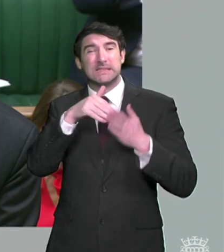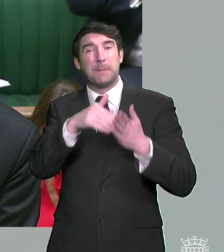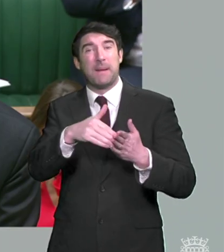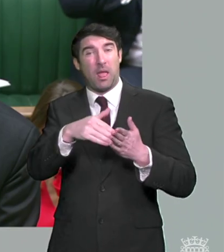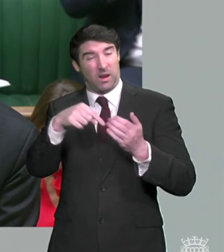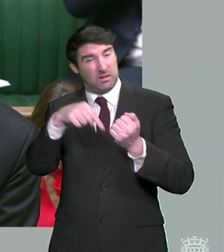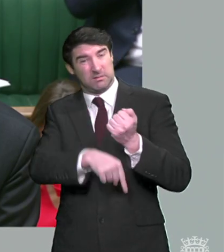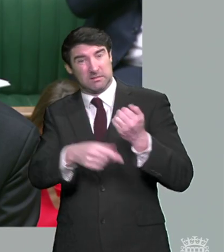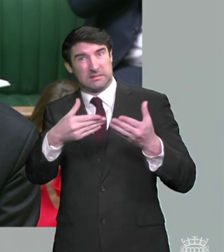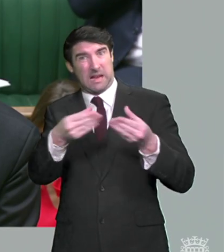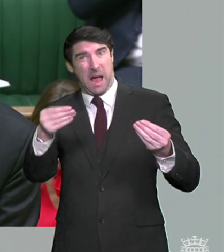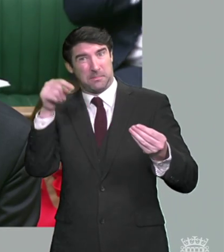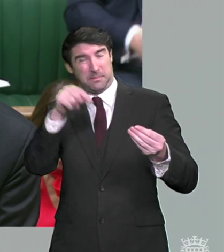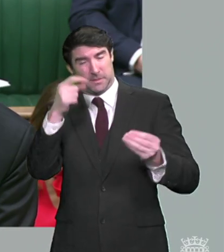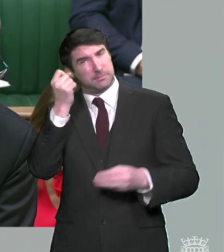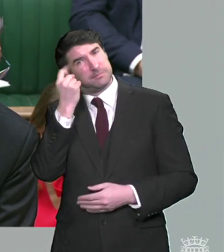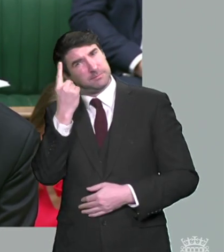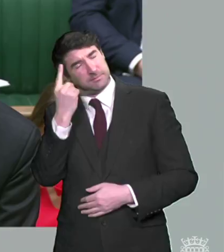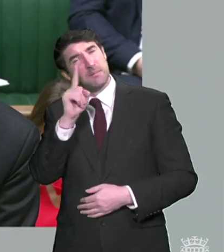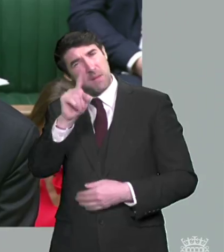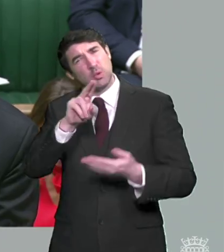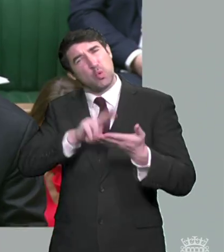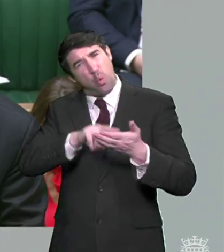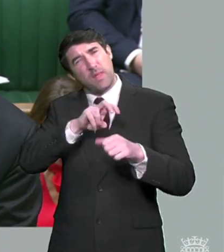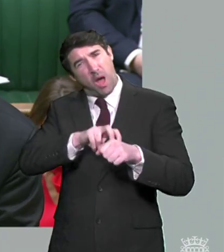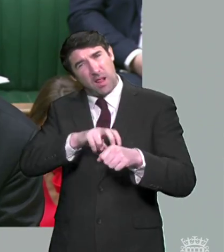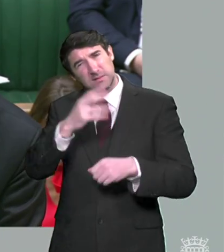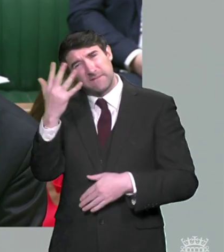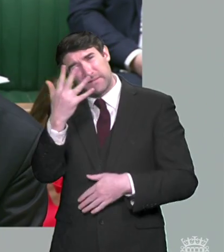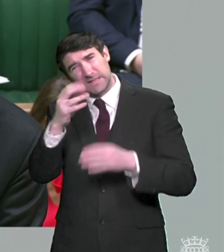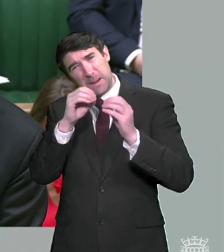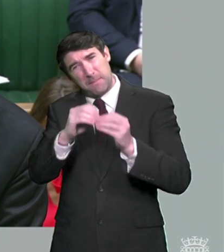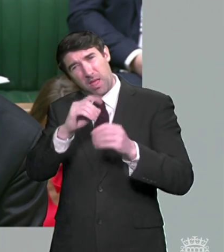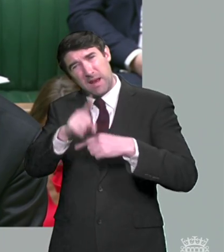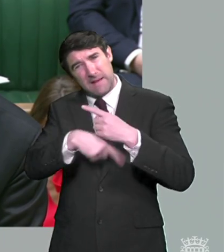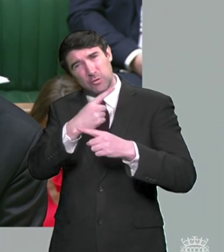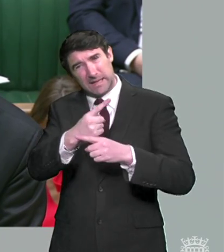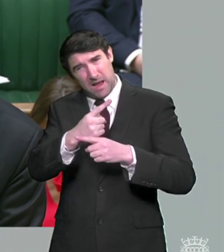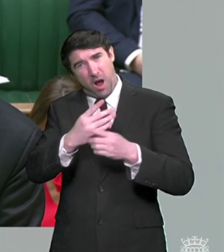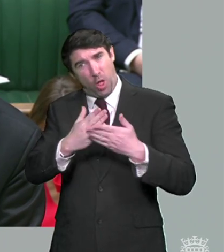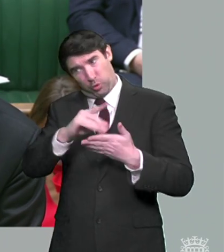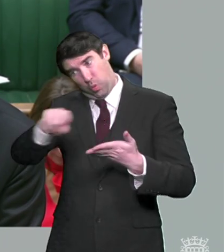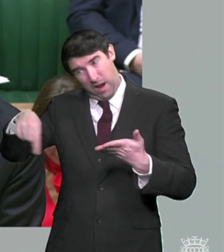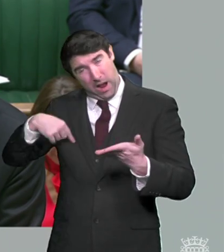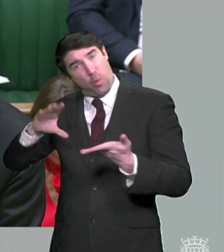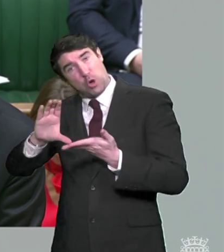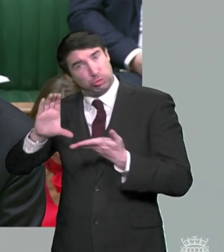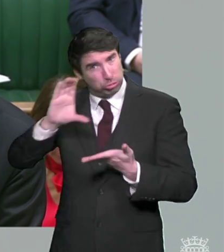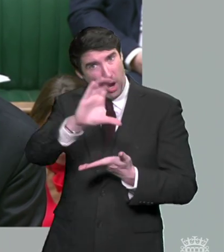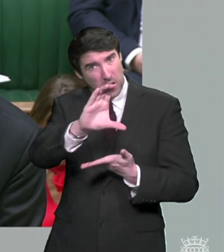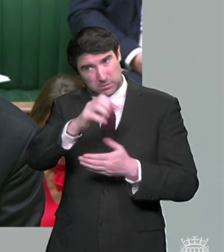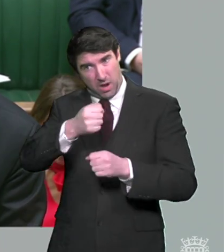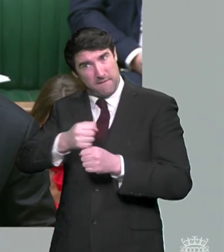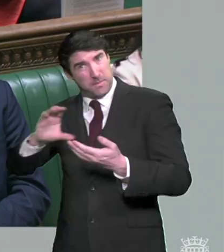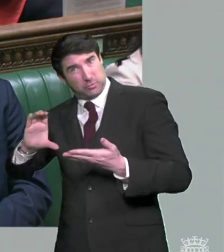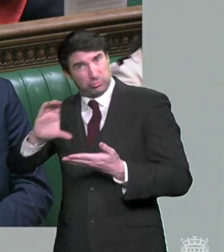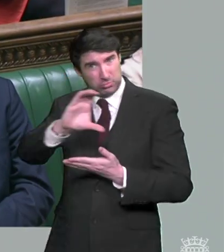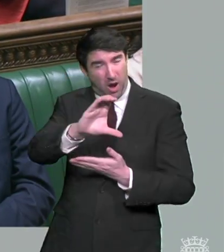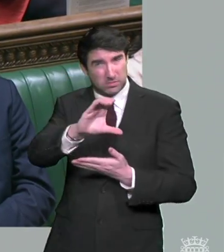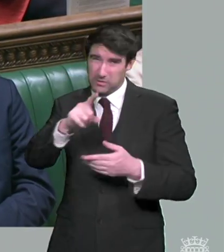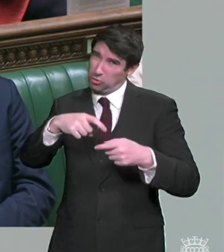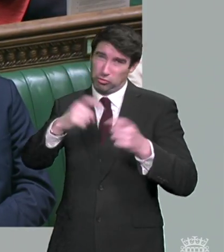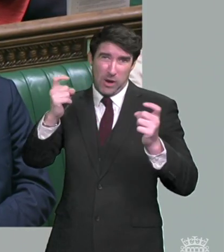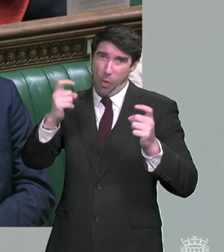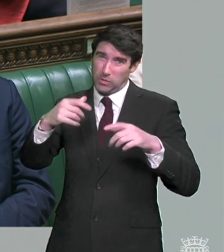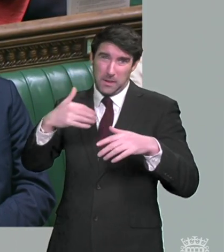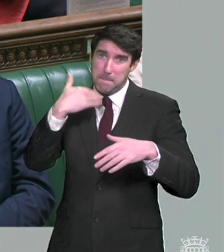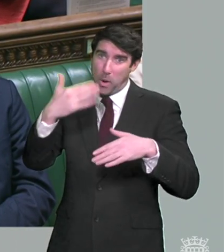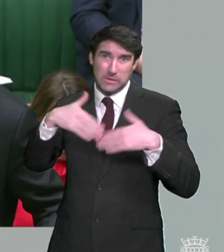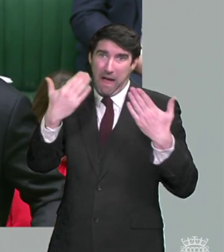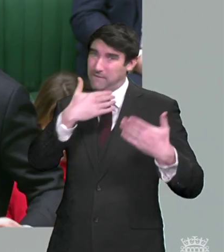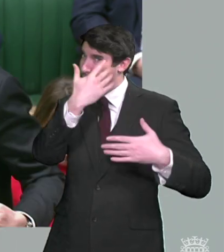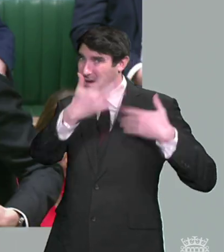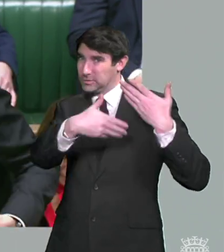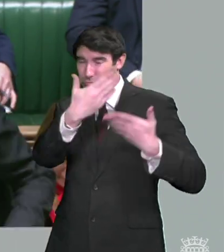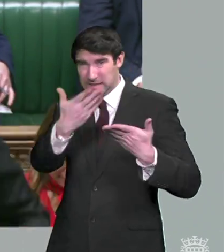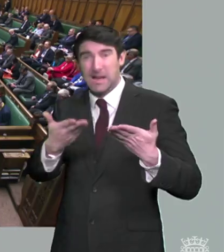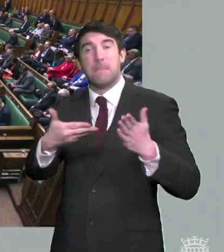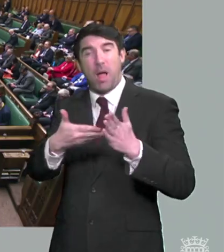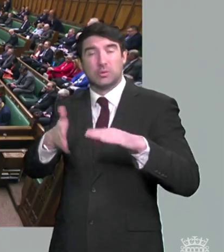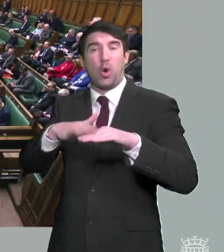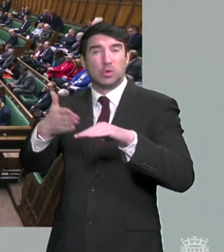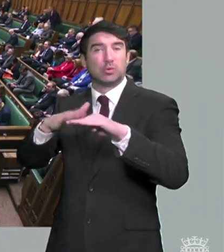I will say once again that Northern Ireland is getting on average £15 billion a year through the block grant provided by the Government—a record settlement—in addition to the many other funding streams we provide.